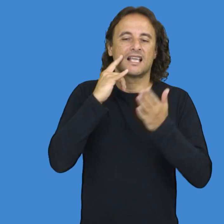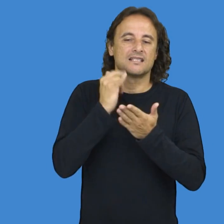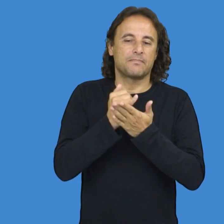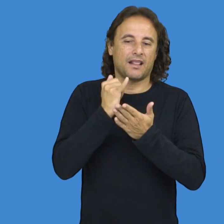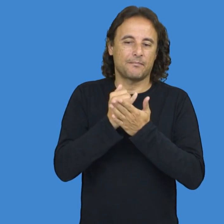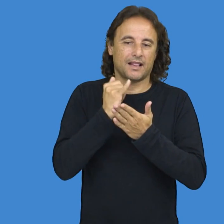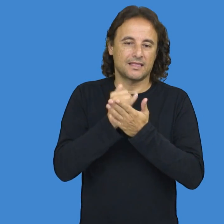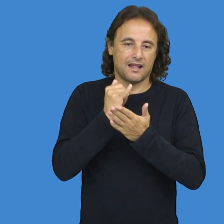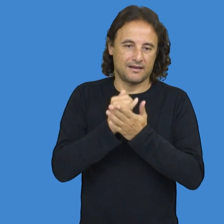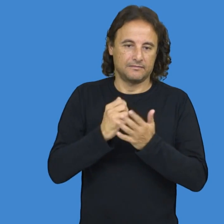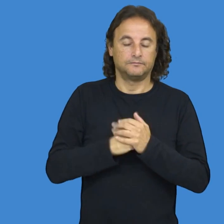probar